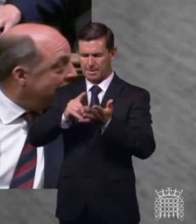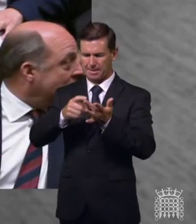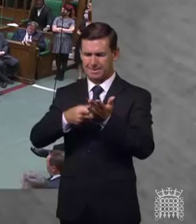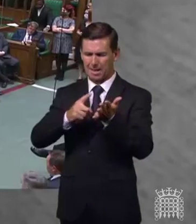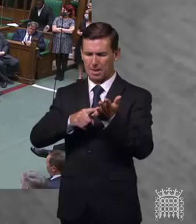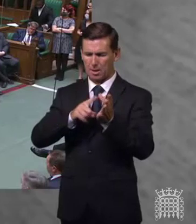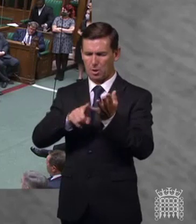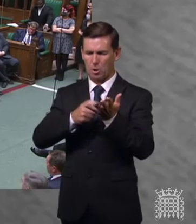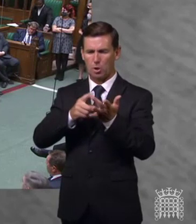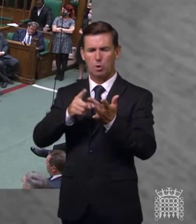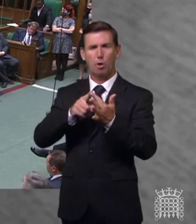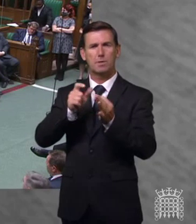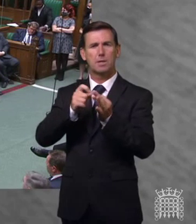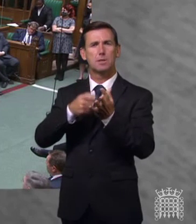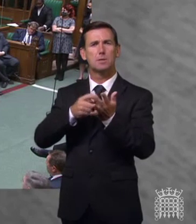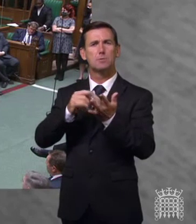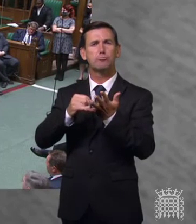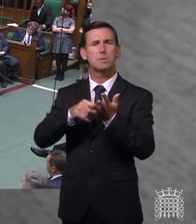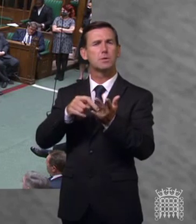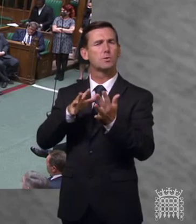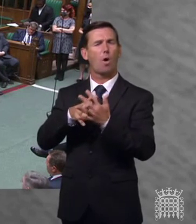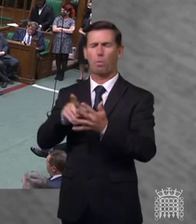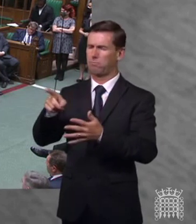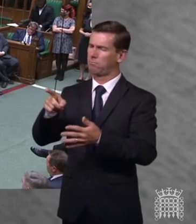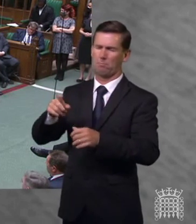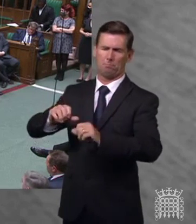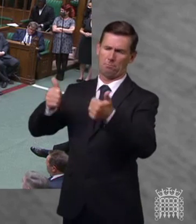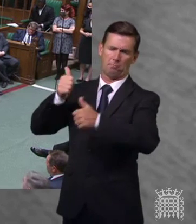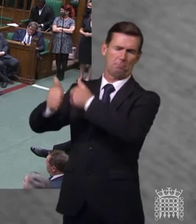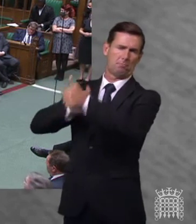I thank the Prime Minister for giving way on that particular point.